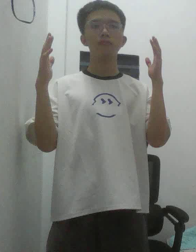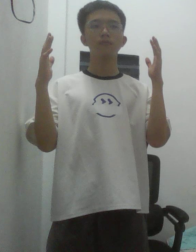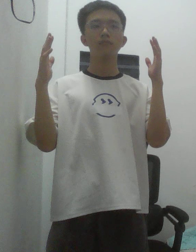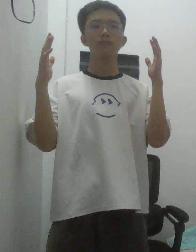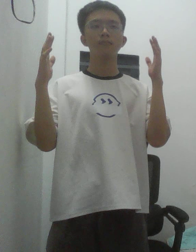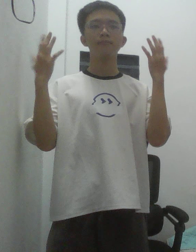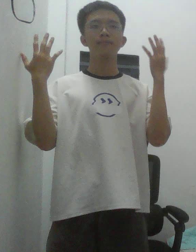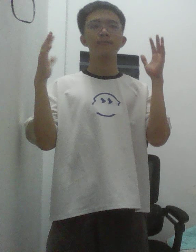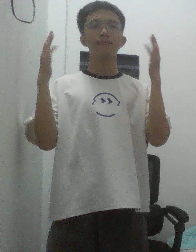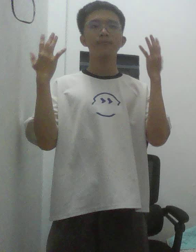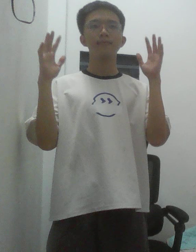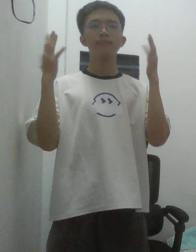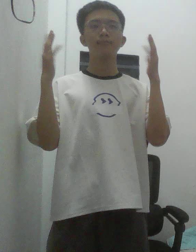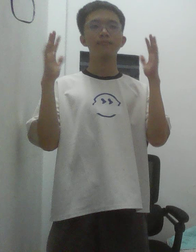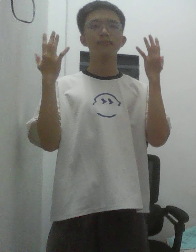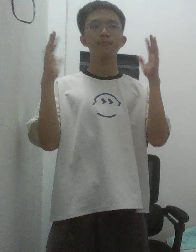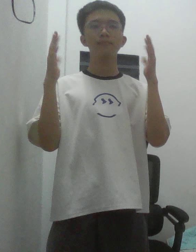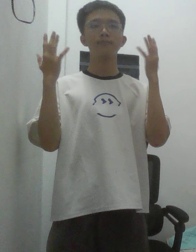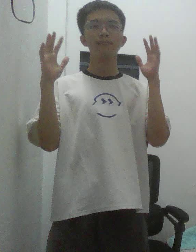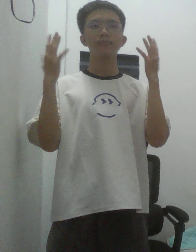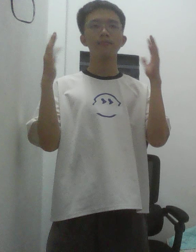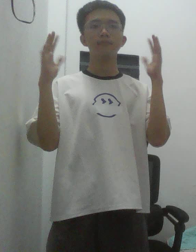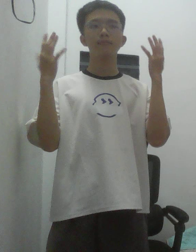vo tay